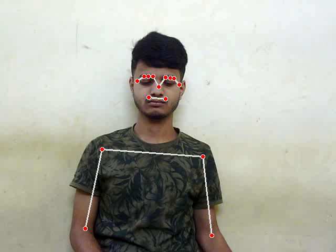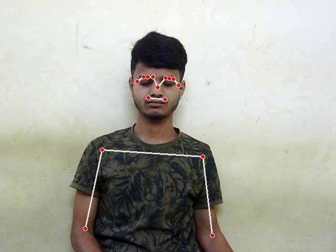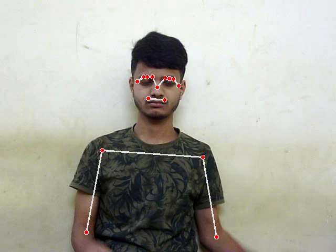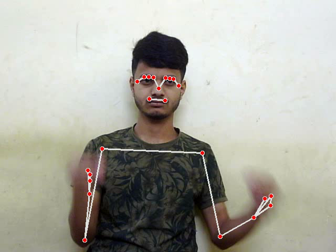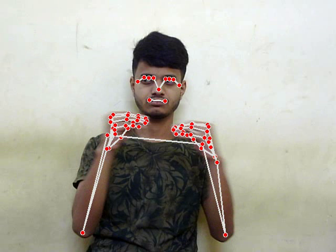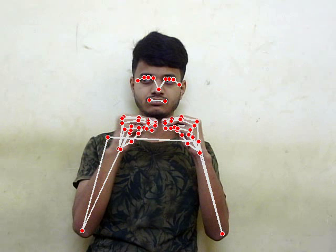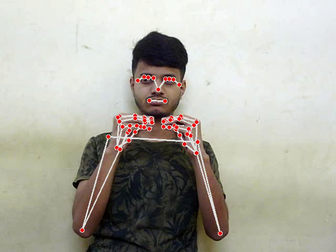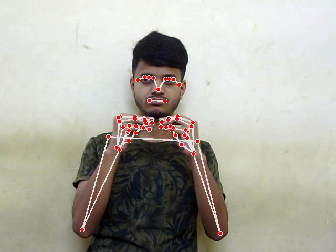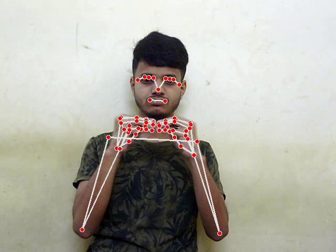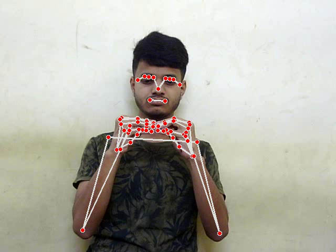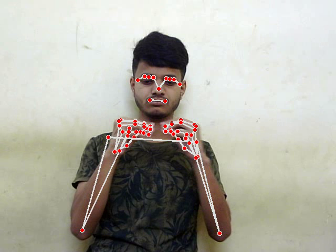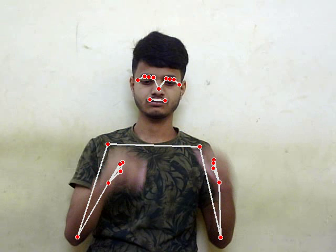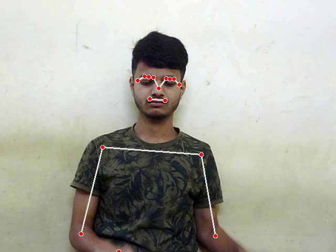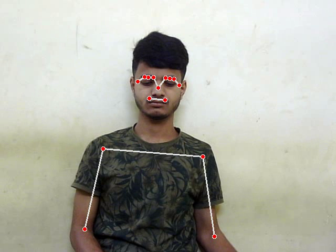more